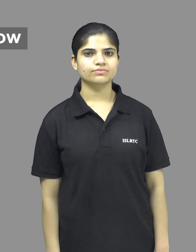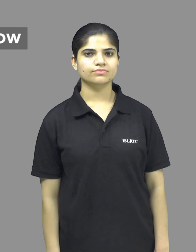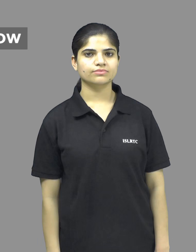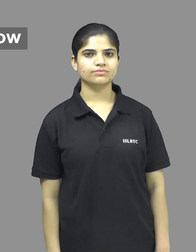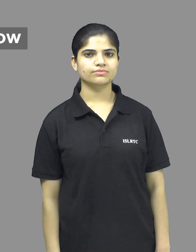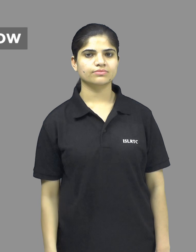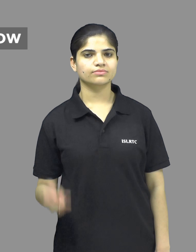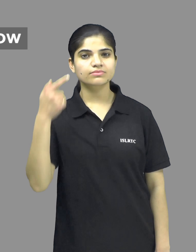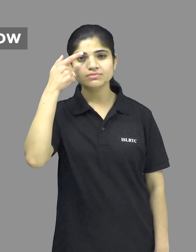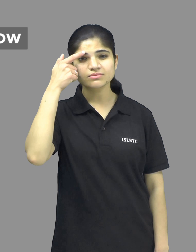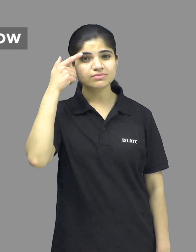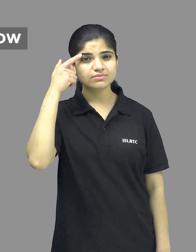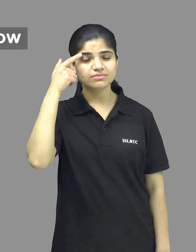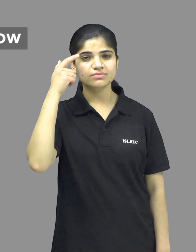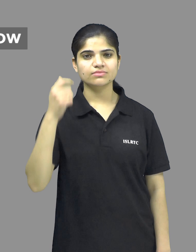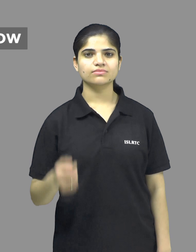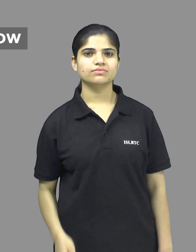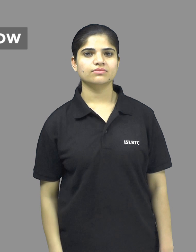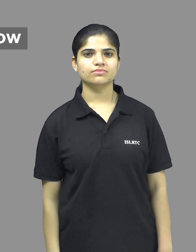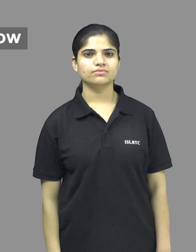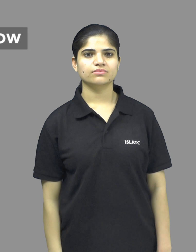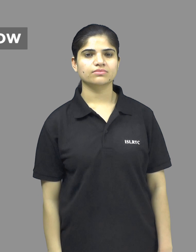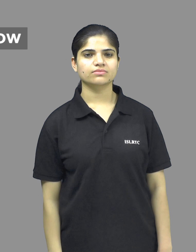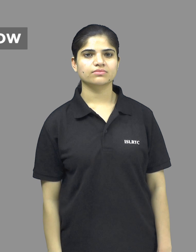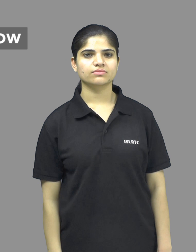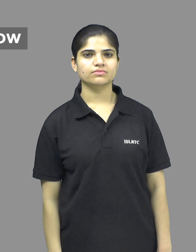Eyebrow